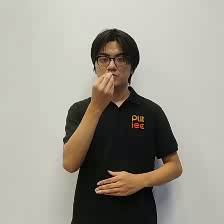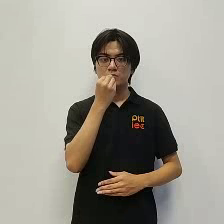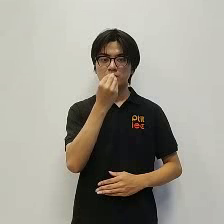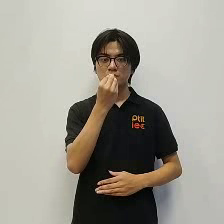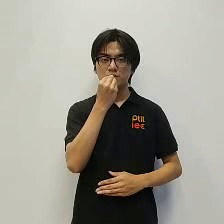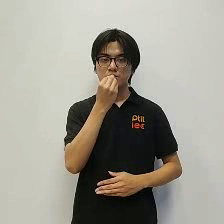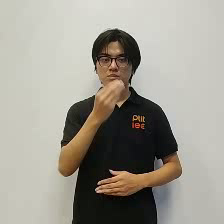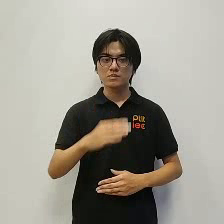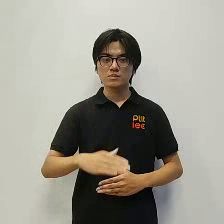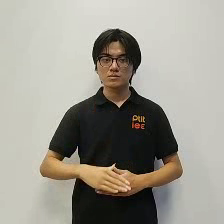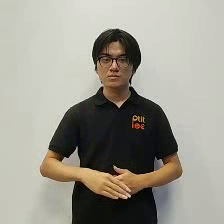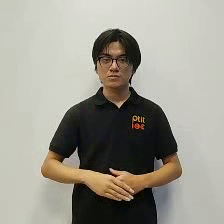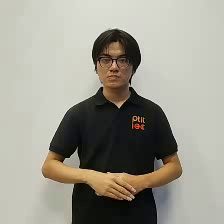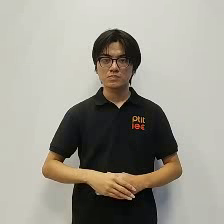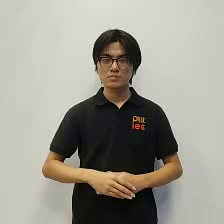Ăn